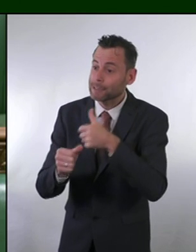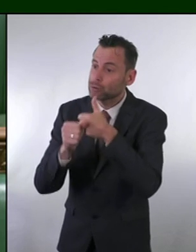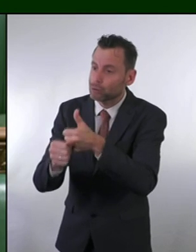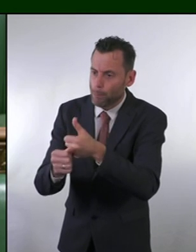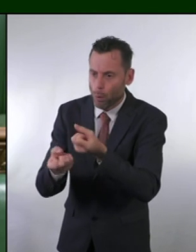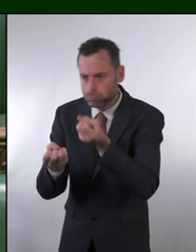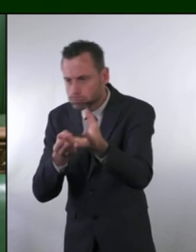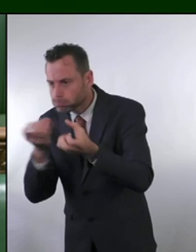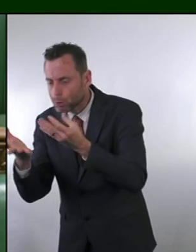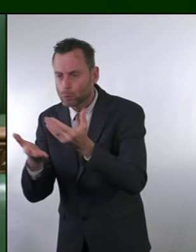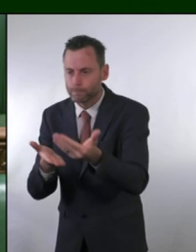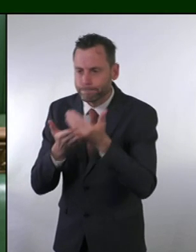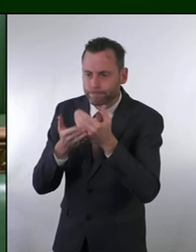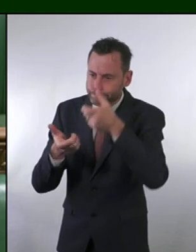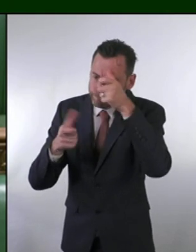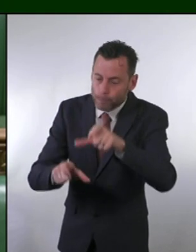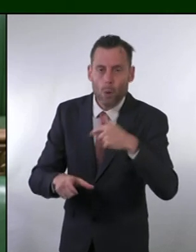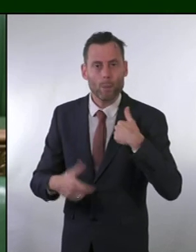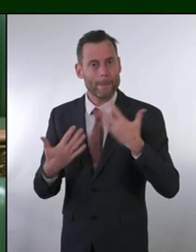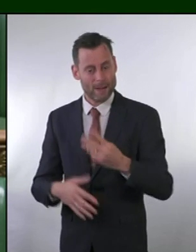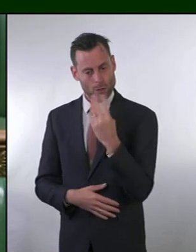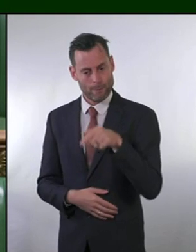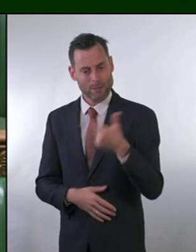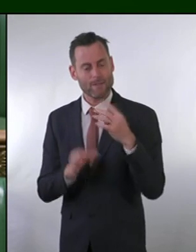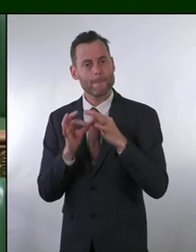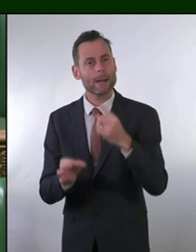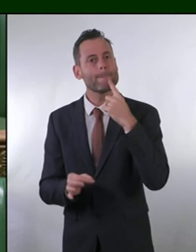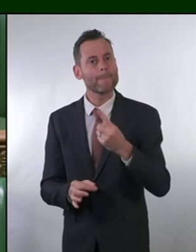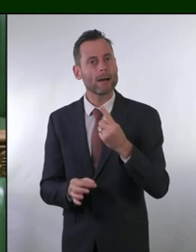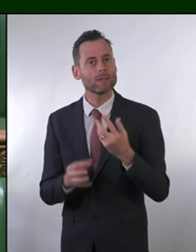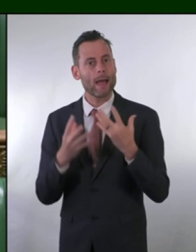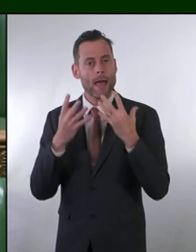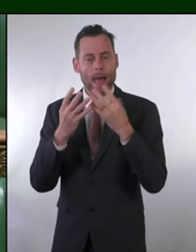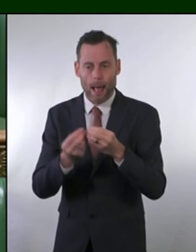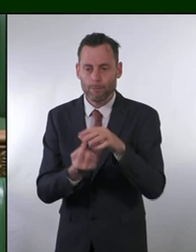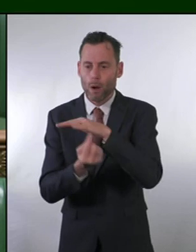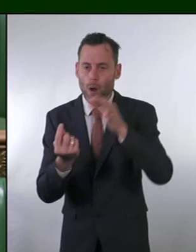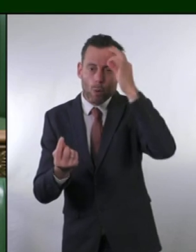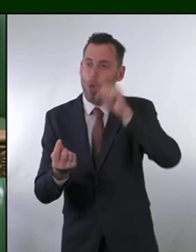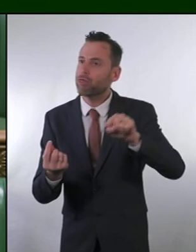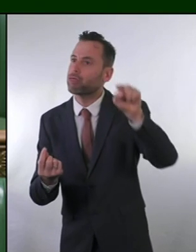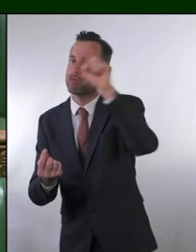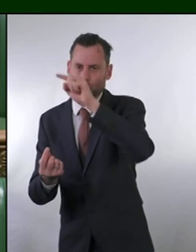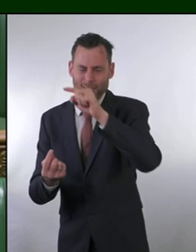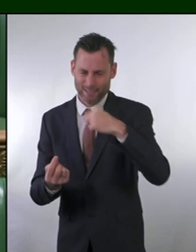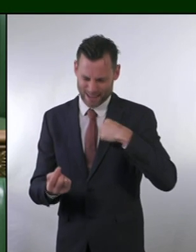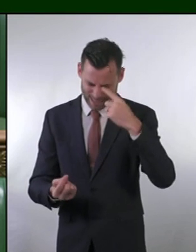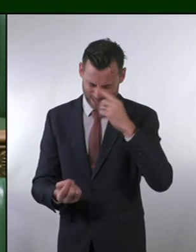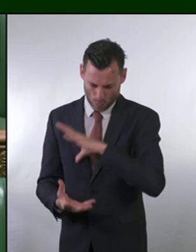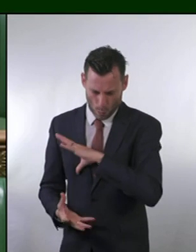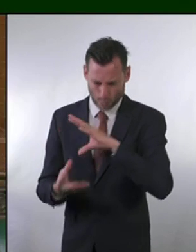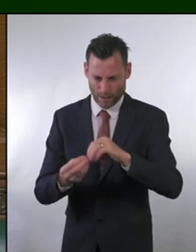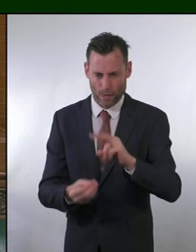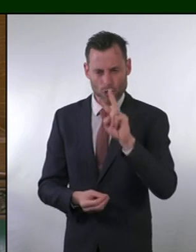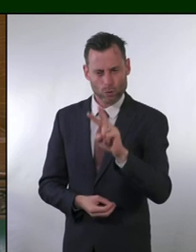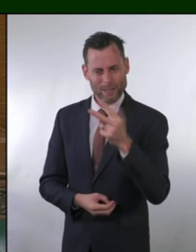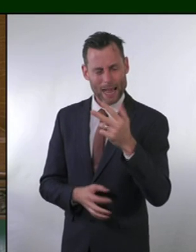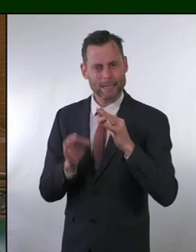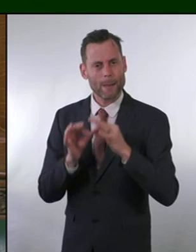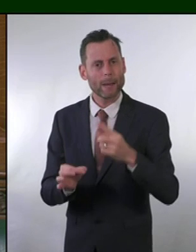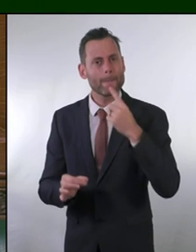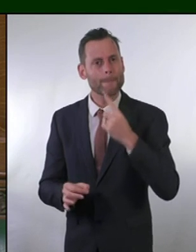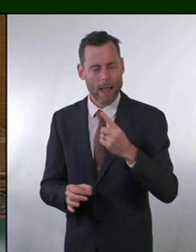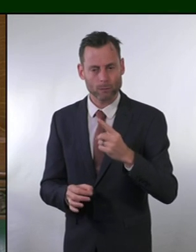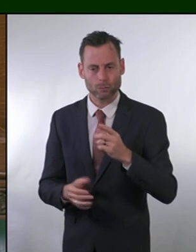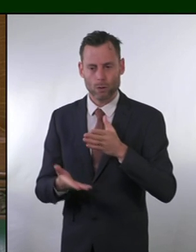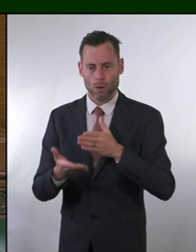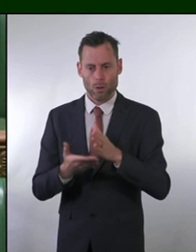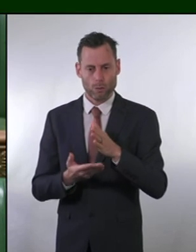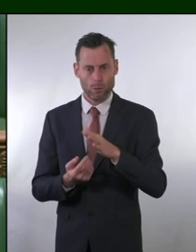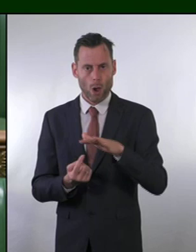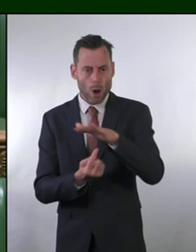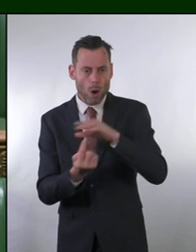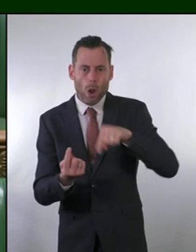As the hon. Gentleman knows, we have already put an extra £3.7 billion into helping local authorities and, I think, a total of £28 billion into tackling the local consequences of covid.